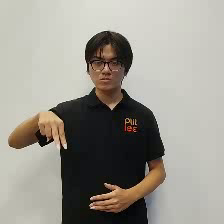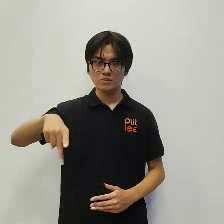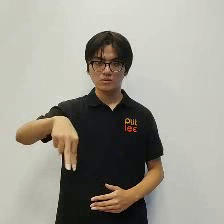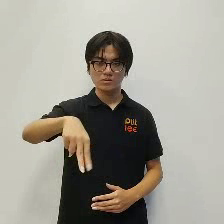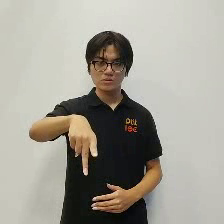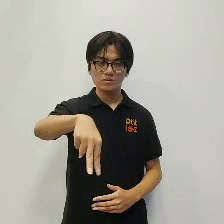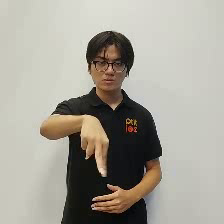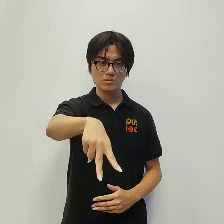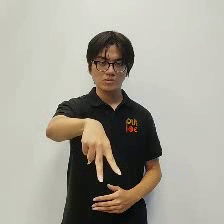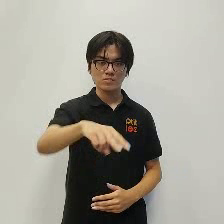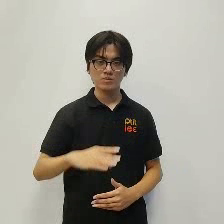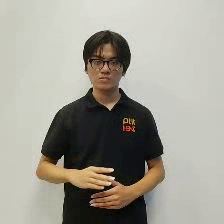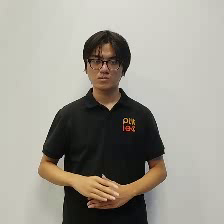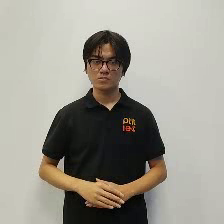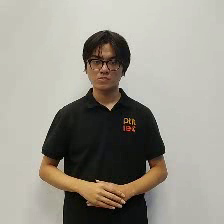Đi